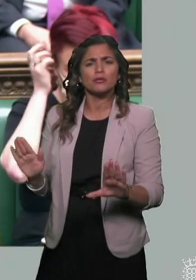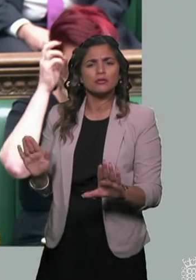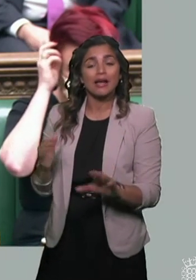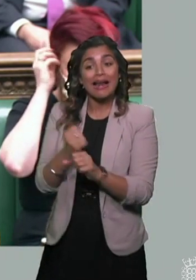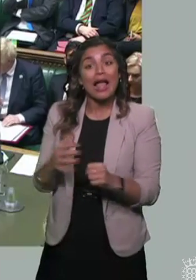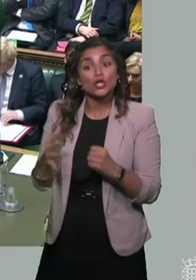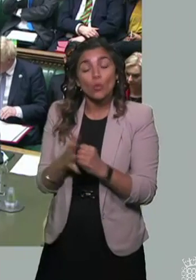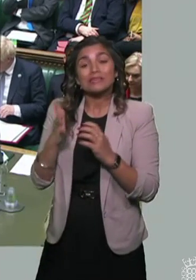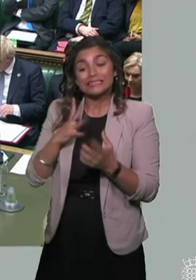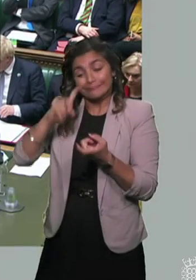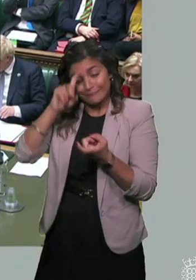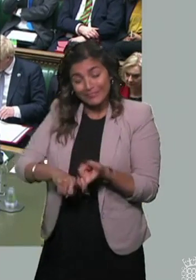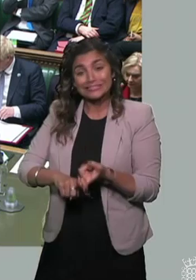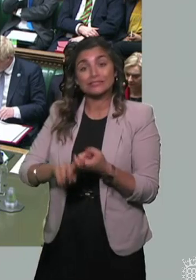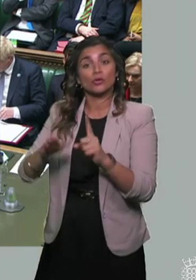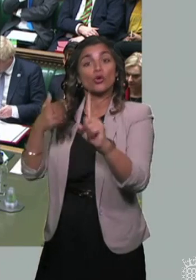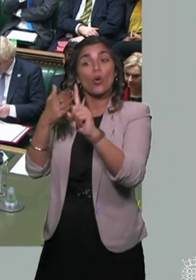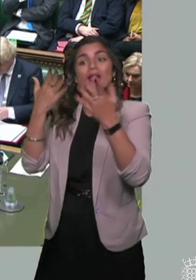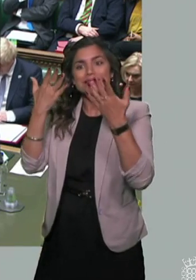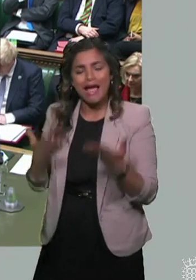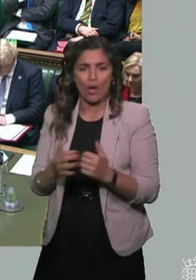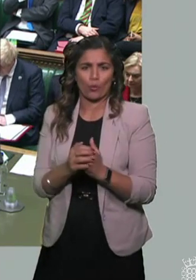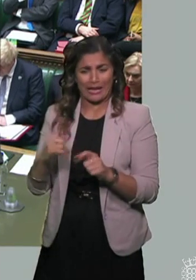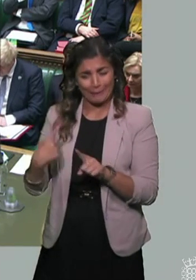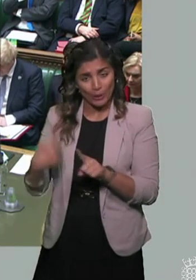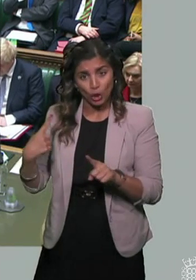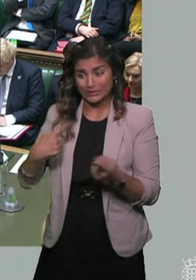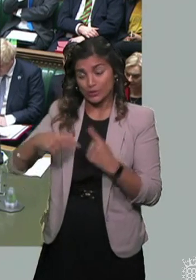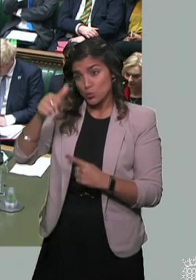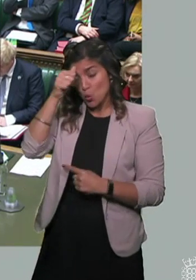It is about the emergency we face this decade.